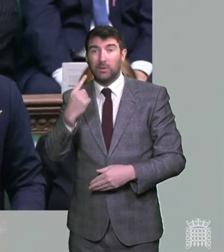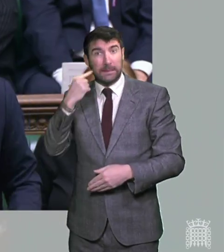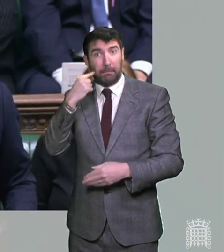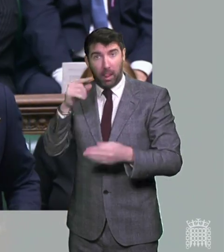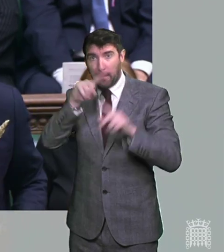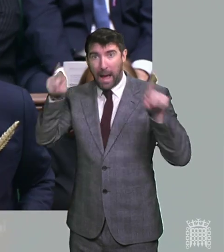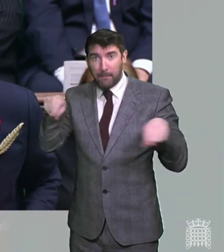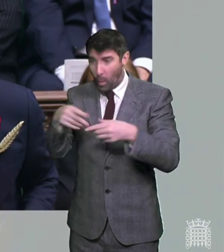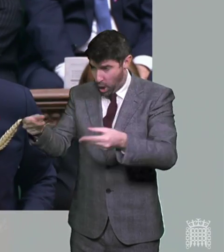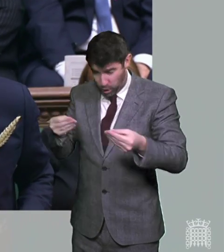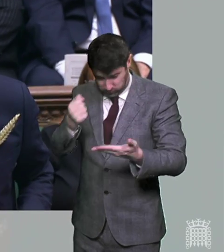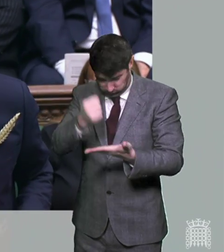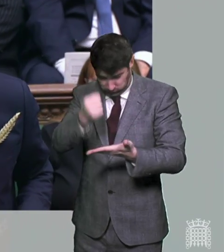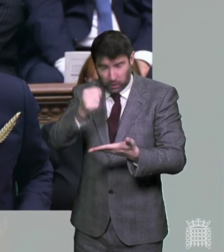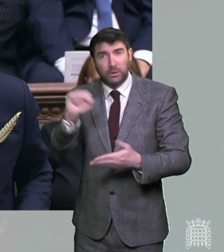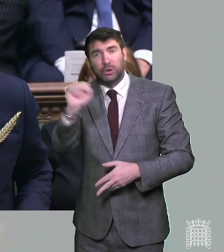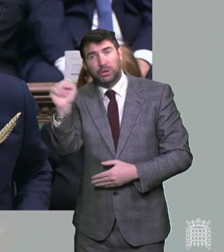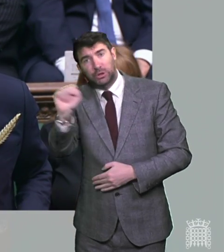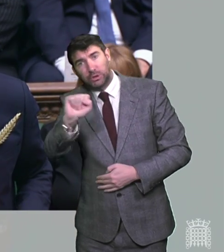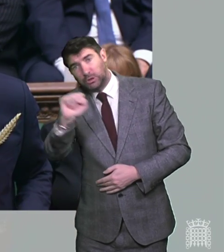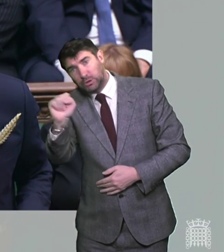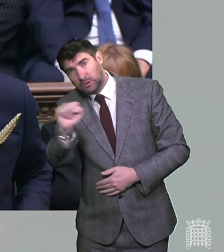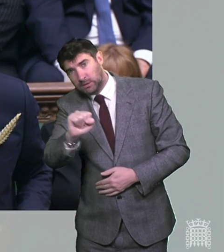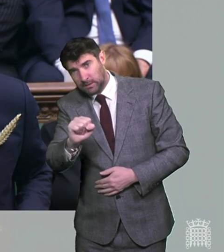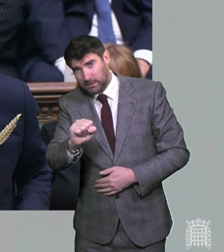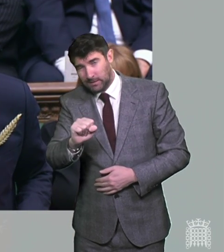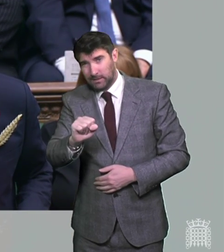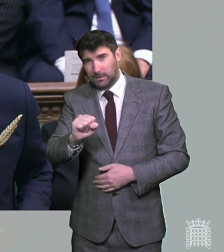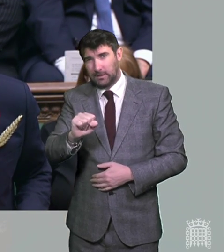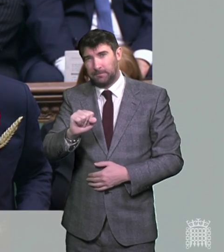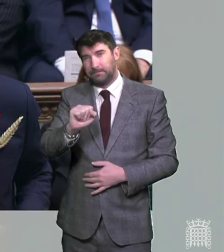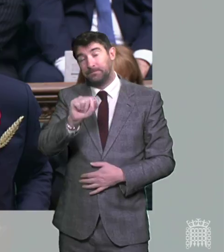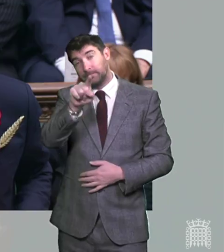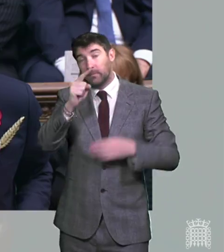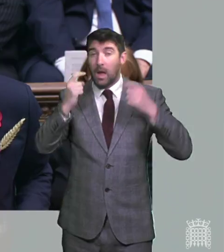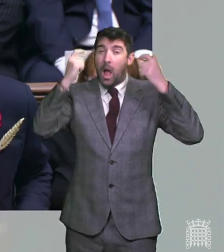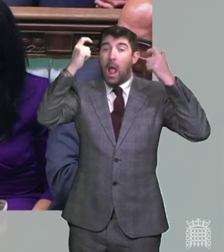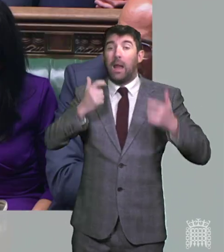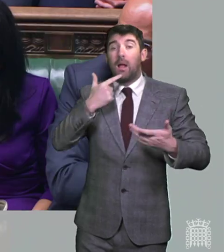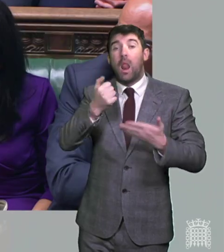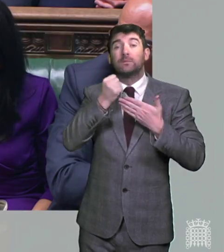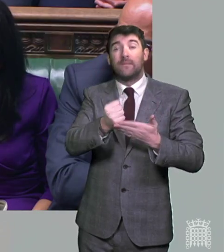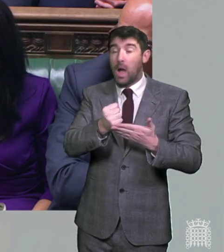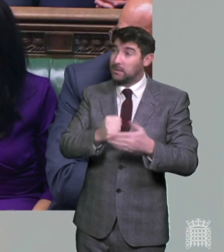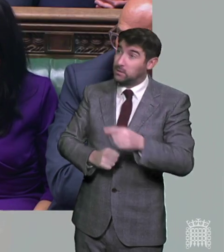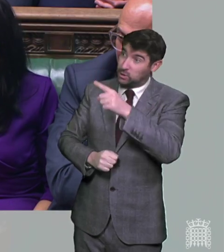I think the answer to the question of whether the Home Secretary received legal advice to move people out of Manston is yes.